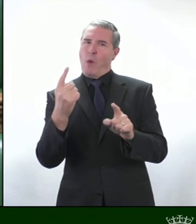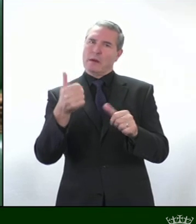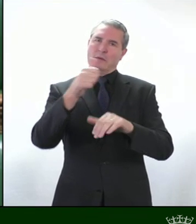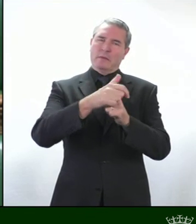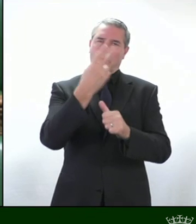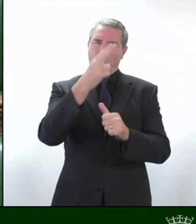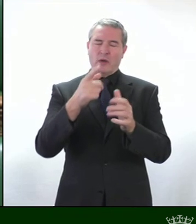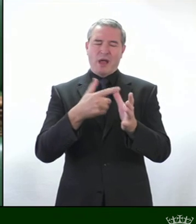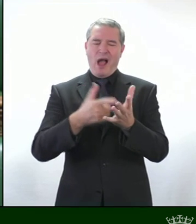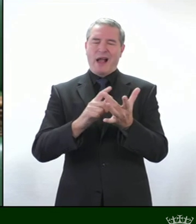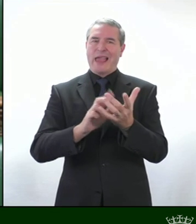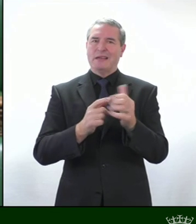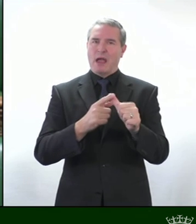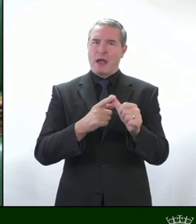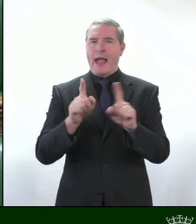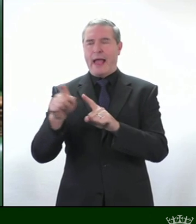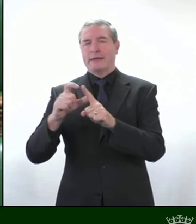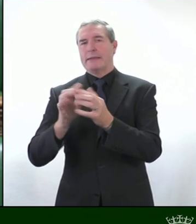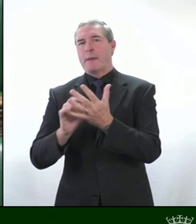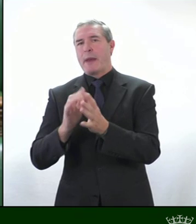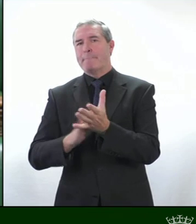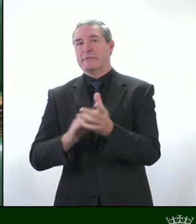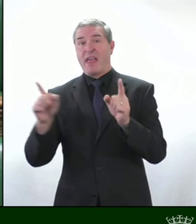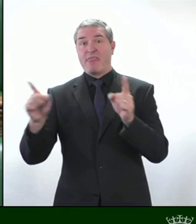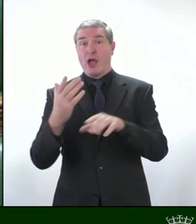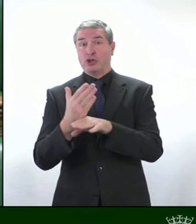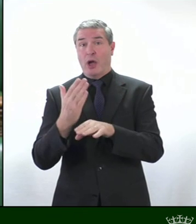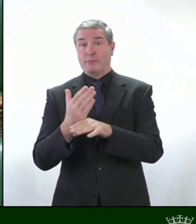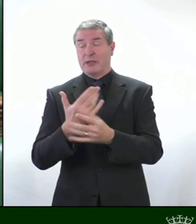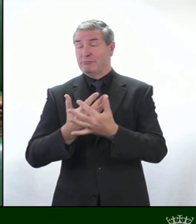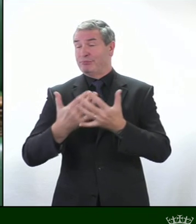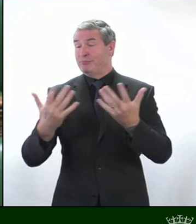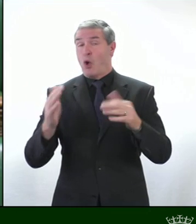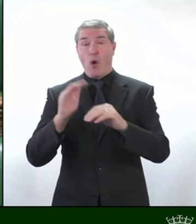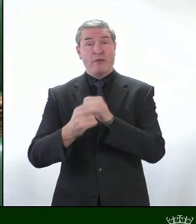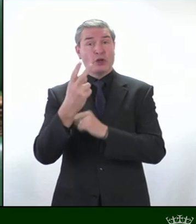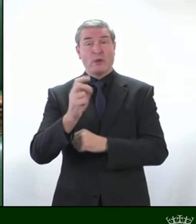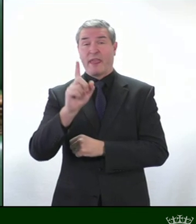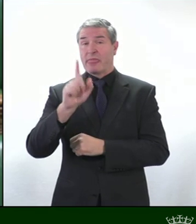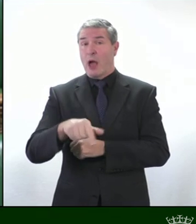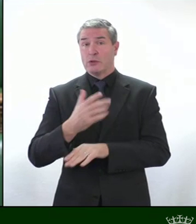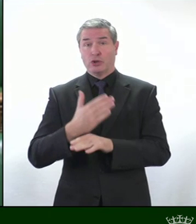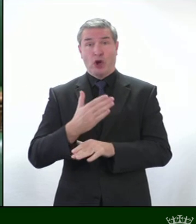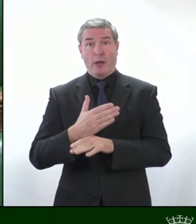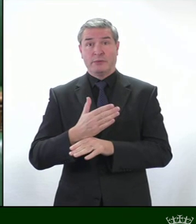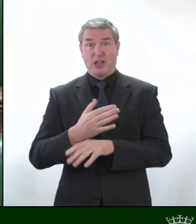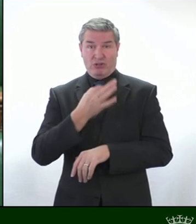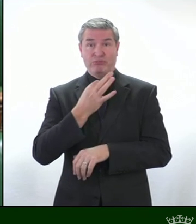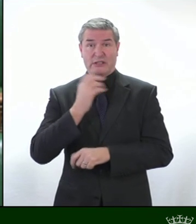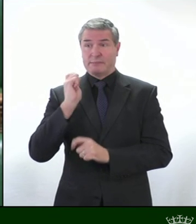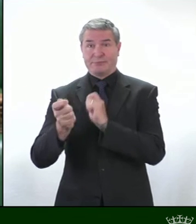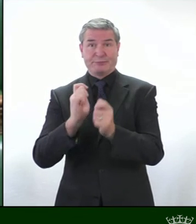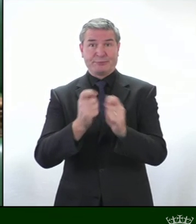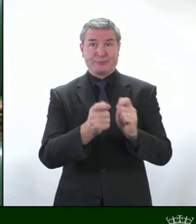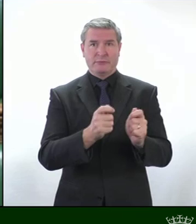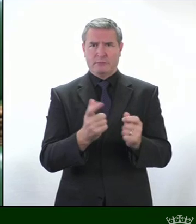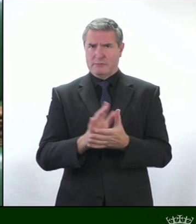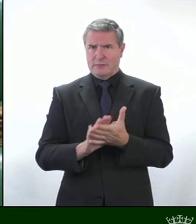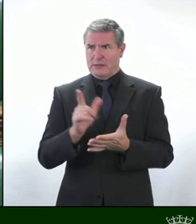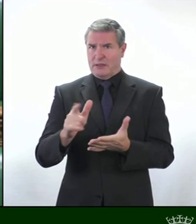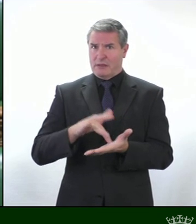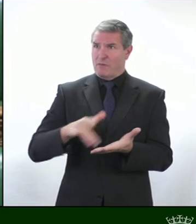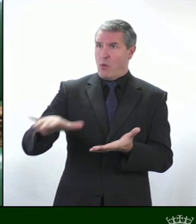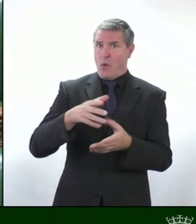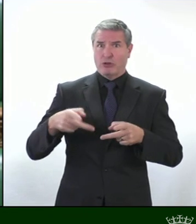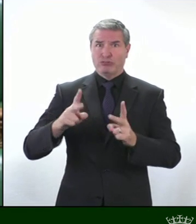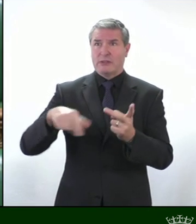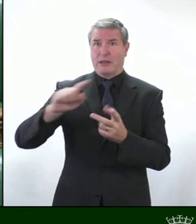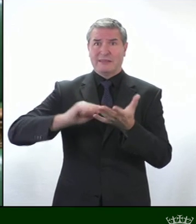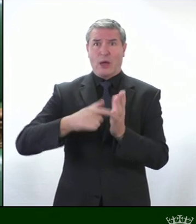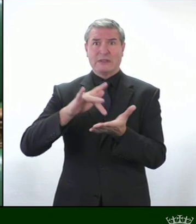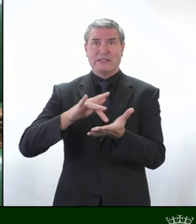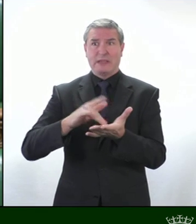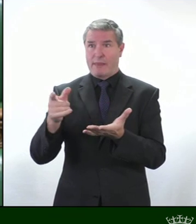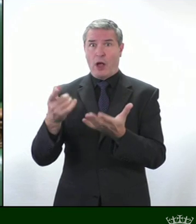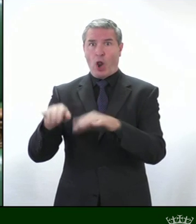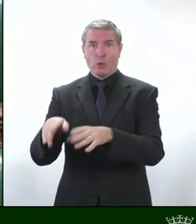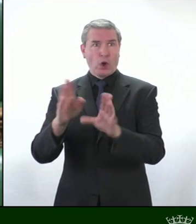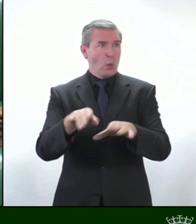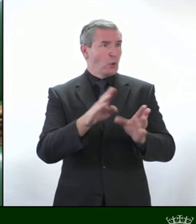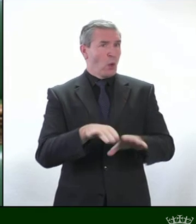That has put 25,000 jobs at risk and obviously caused huge anxiety to many families at the worst possible time, and it threatens to rip the heart out of many high streets in our towns and cities.